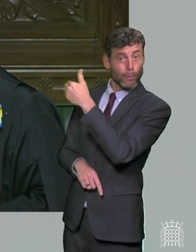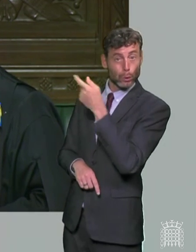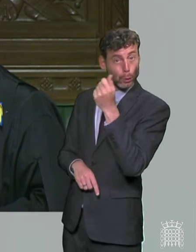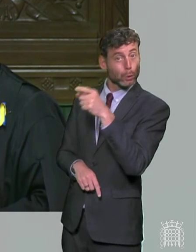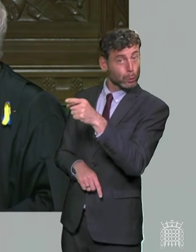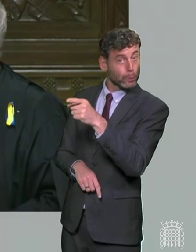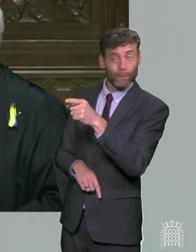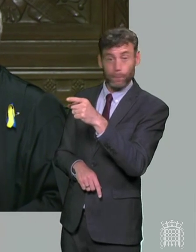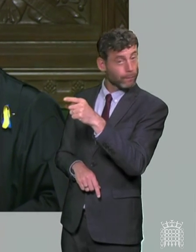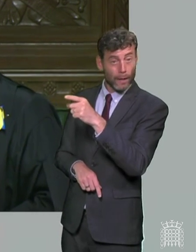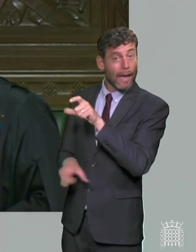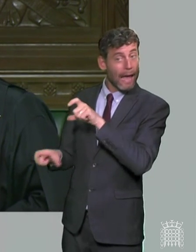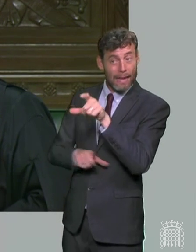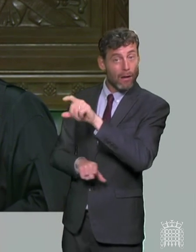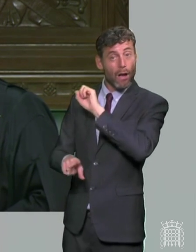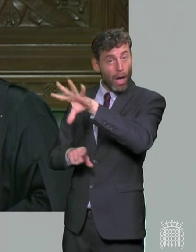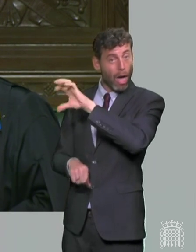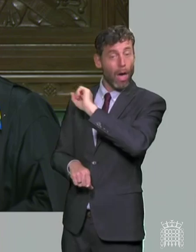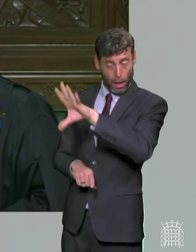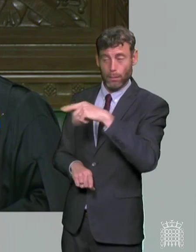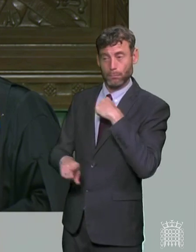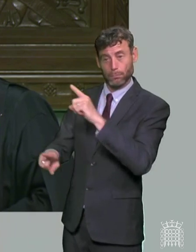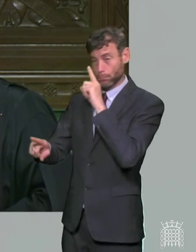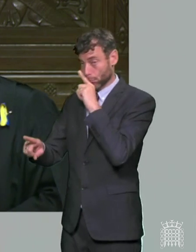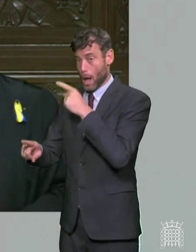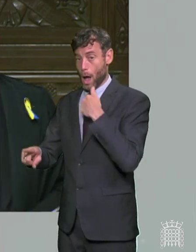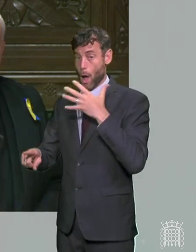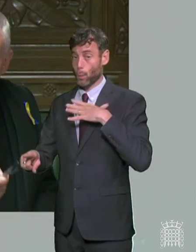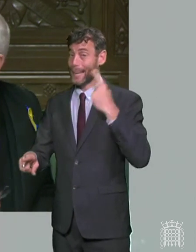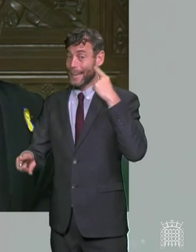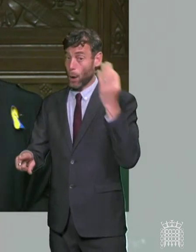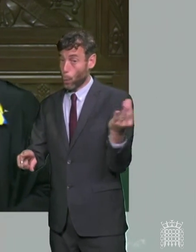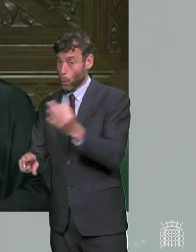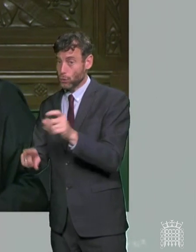Look, I need to hear the question in the same way that I expect to hear the answer, so please.